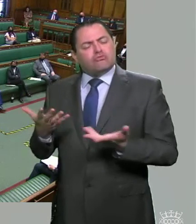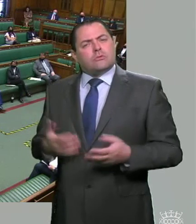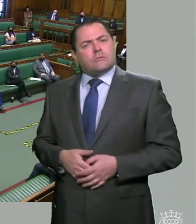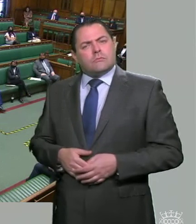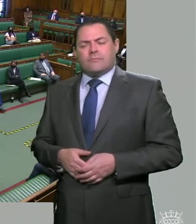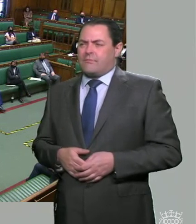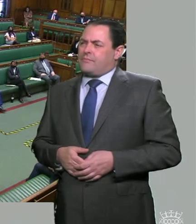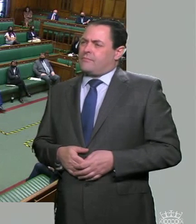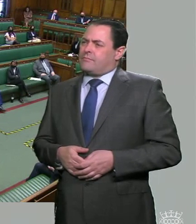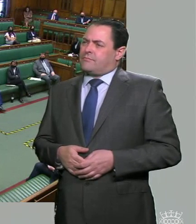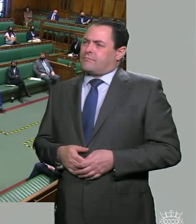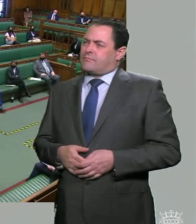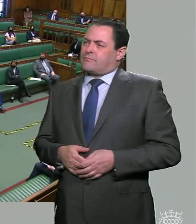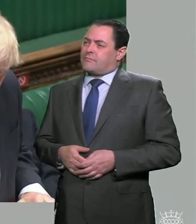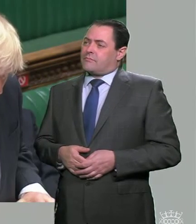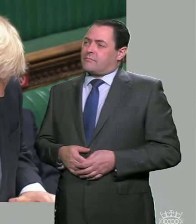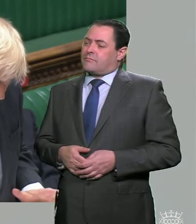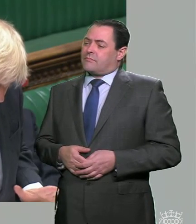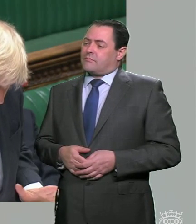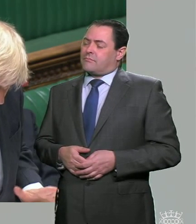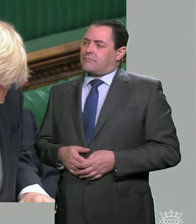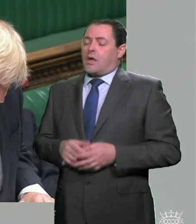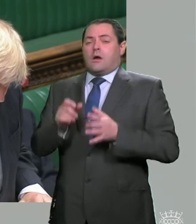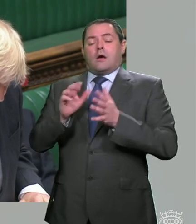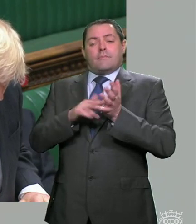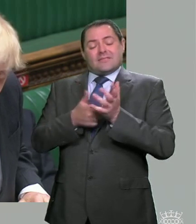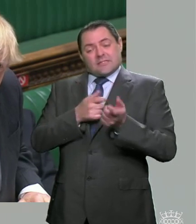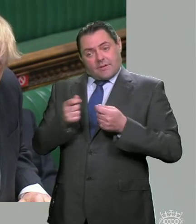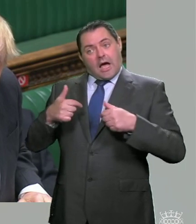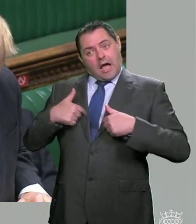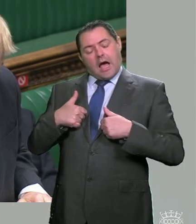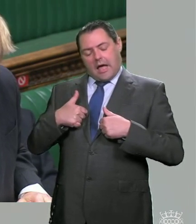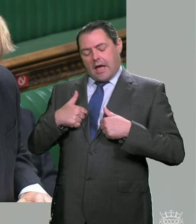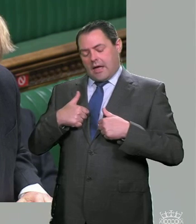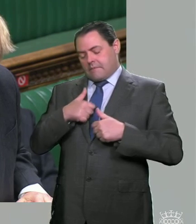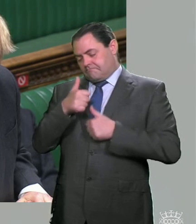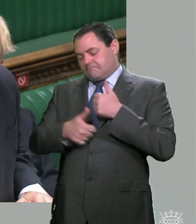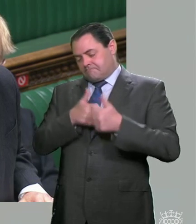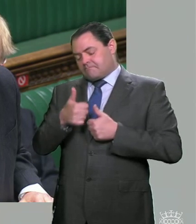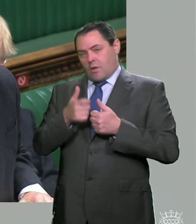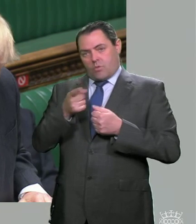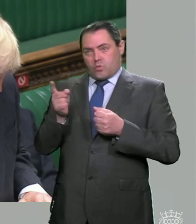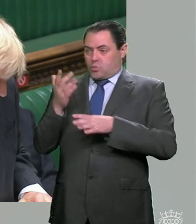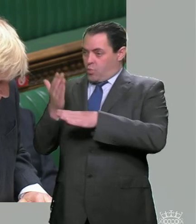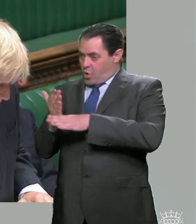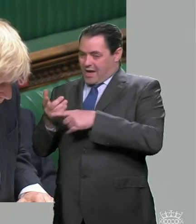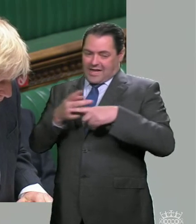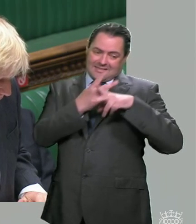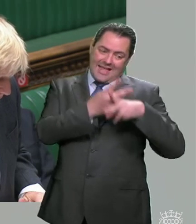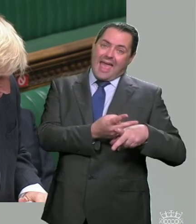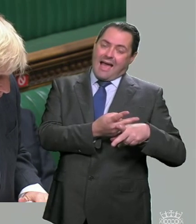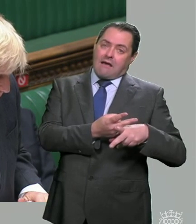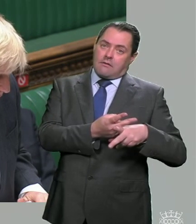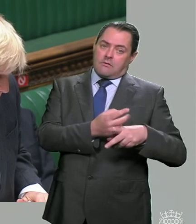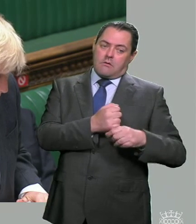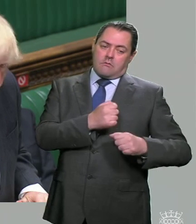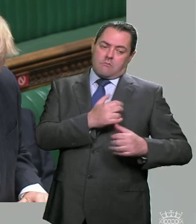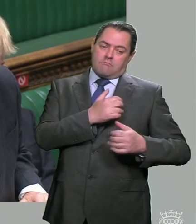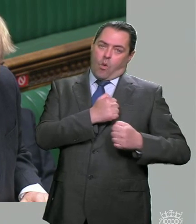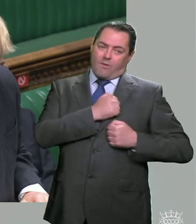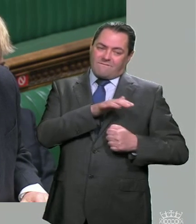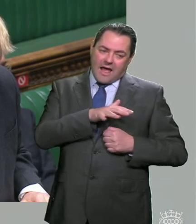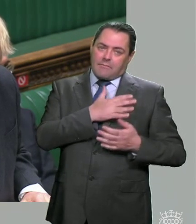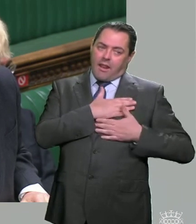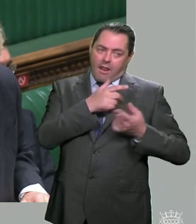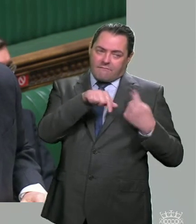I salute working family carers and people who look after loved ones, as they have done throughout the pandemic.